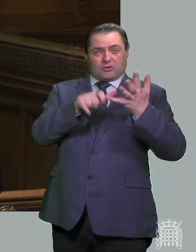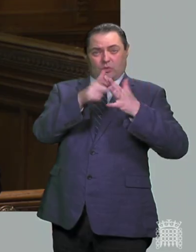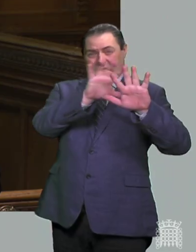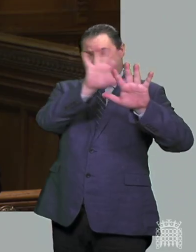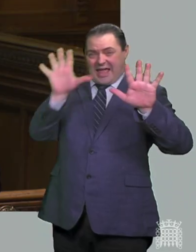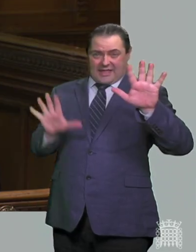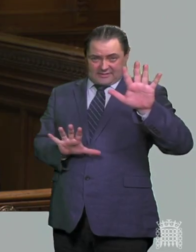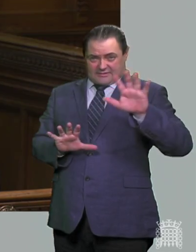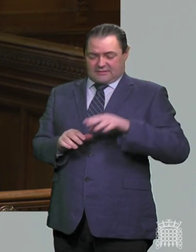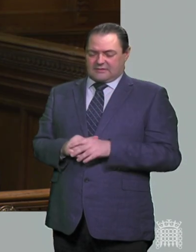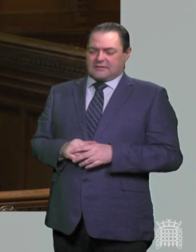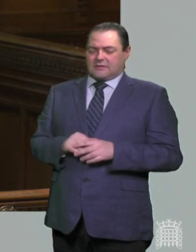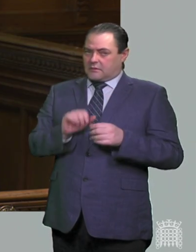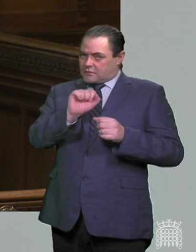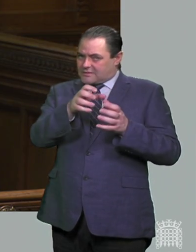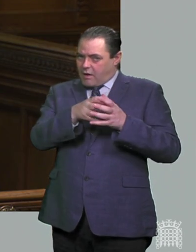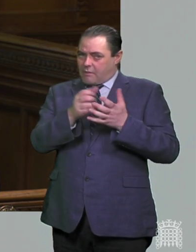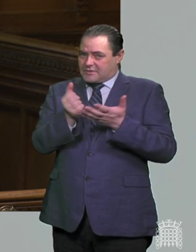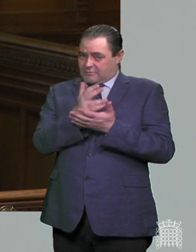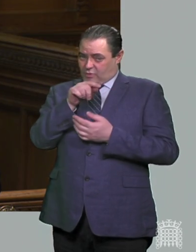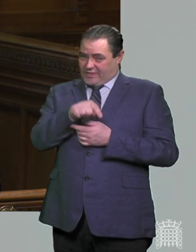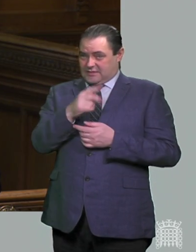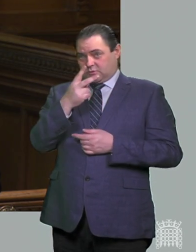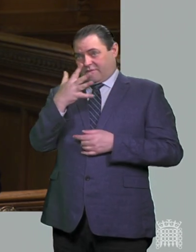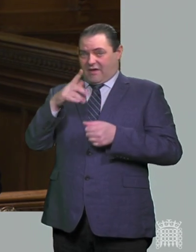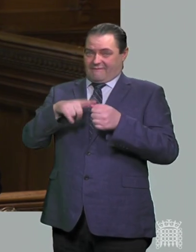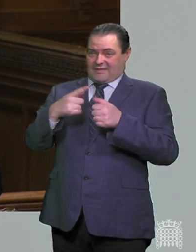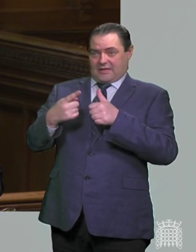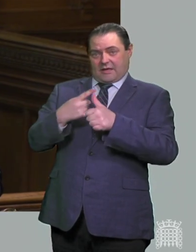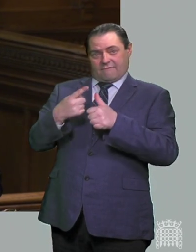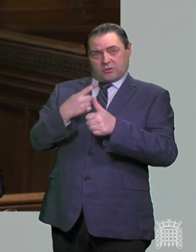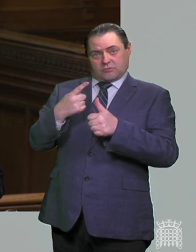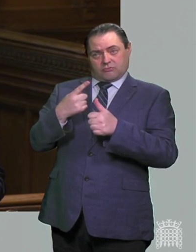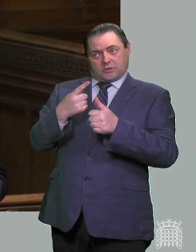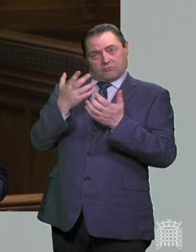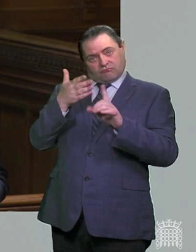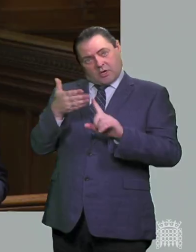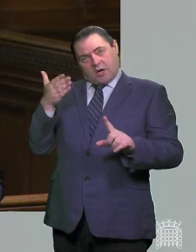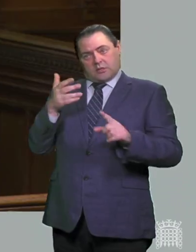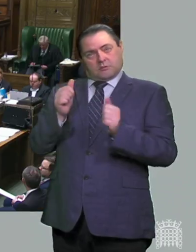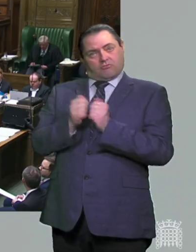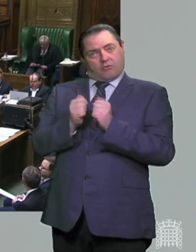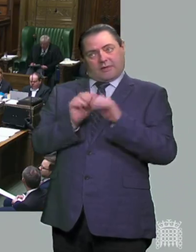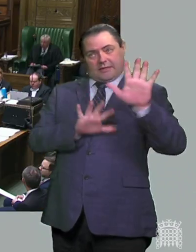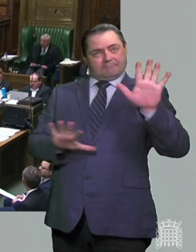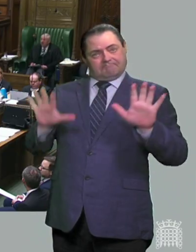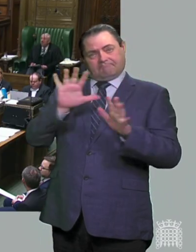How will my right honourable Friend’s Department ensure that this historic moment is recognised appropriately in every part of the country?